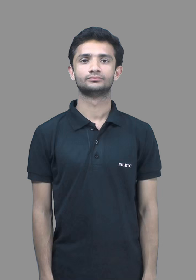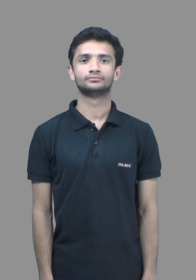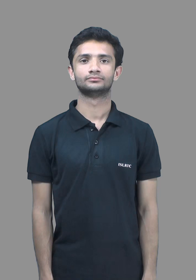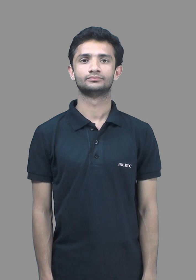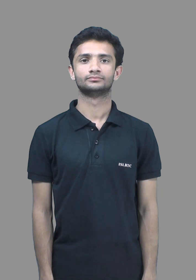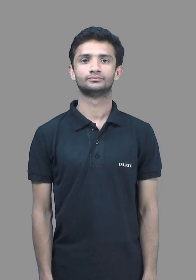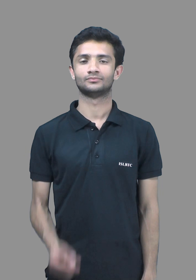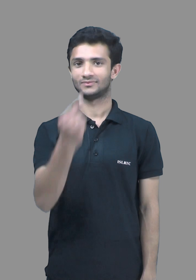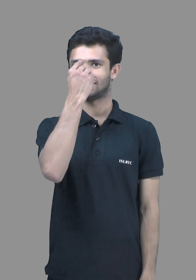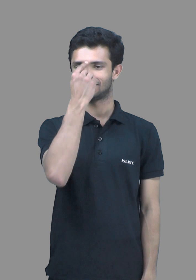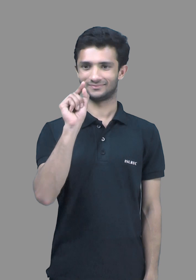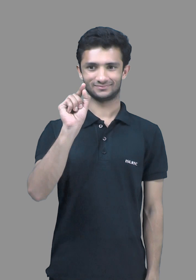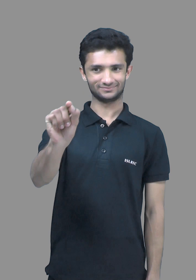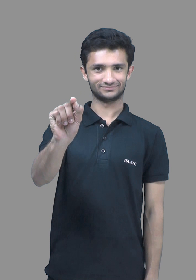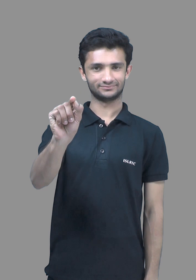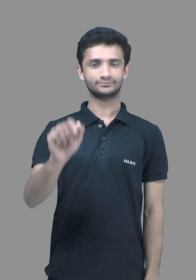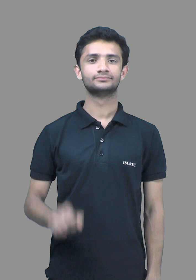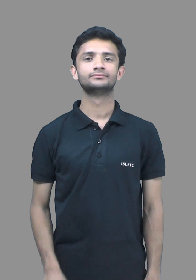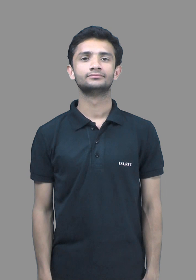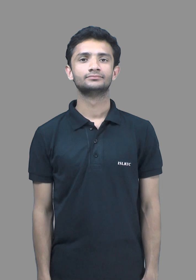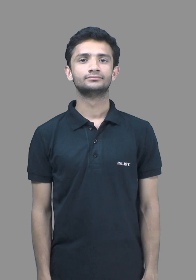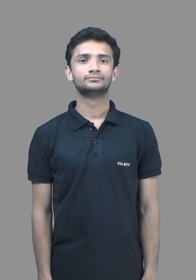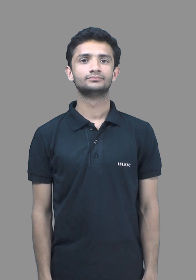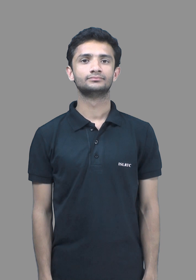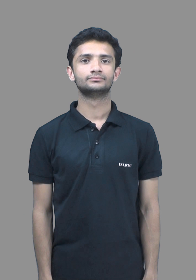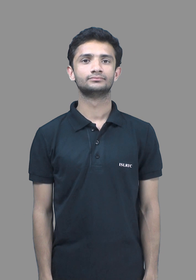Dot